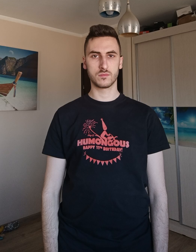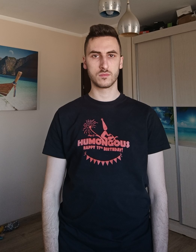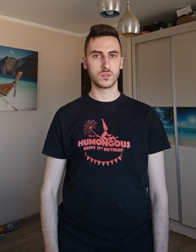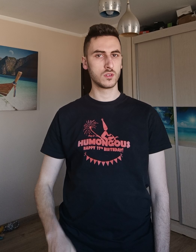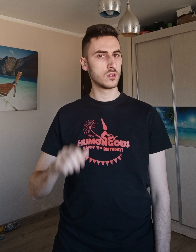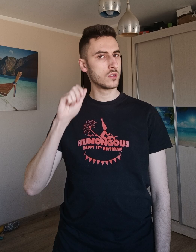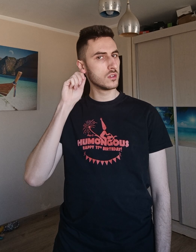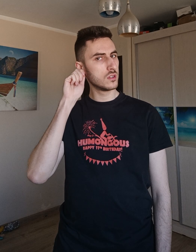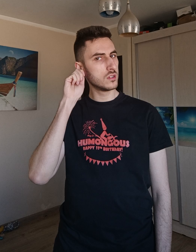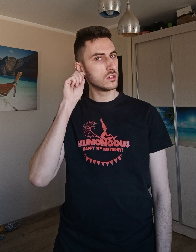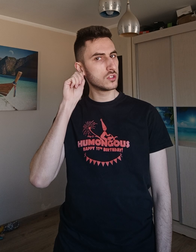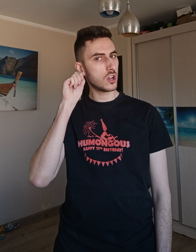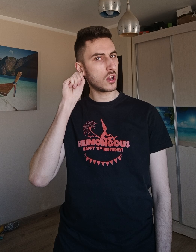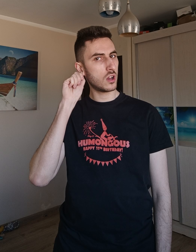אישה